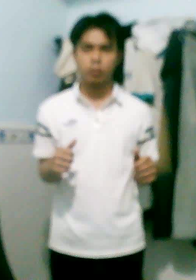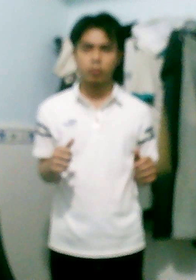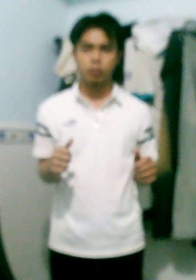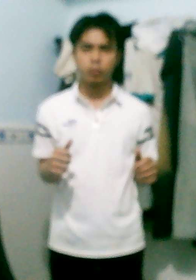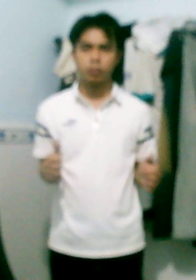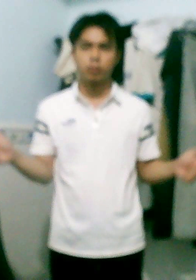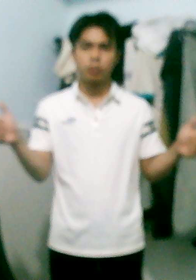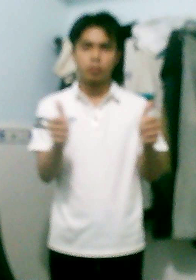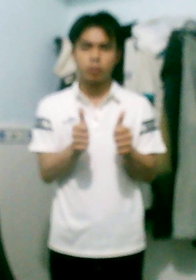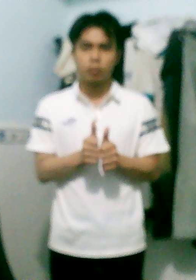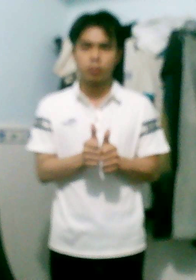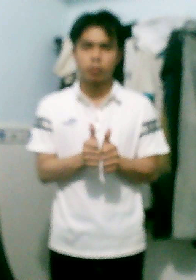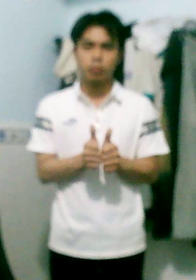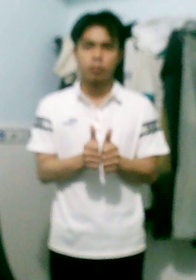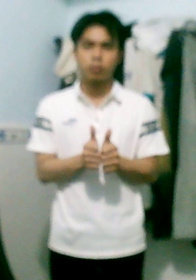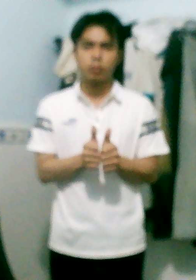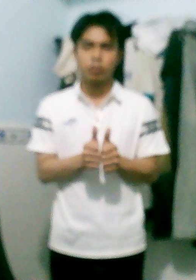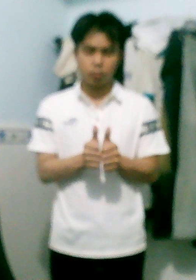voi